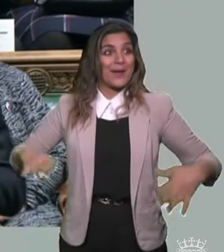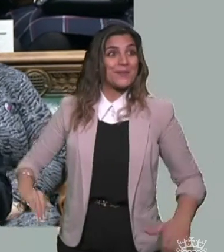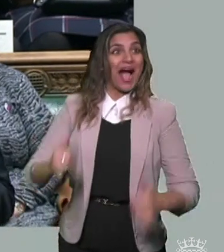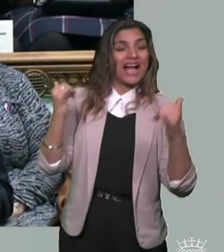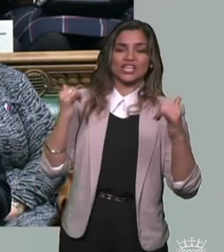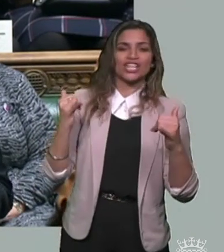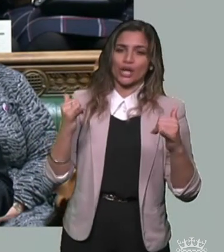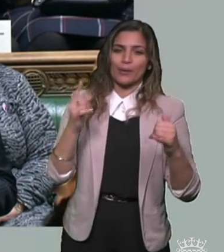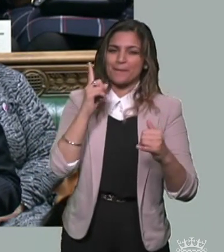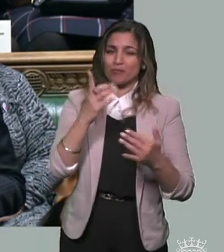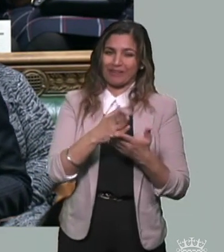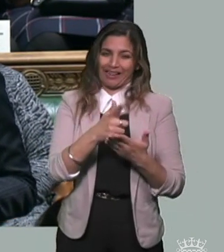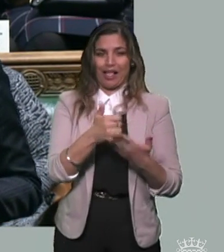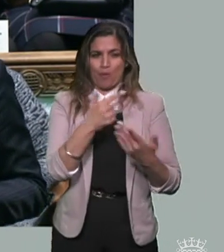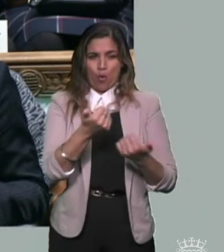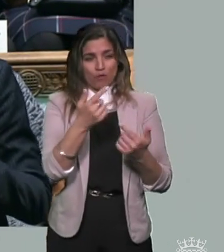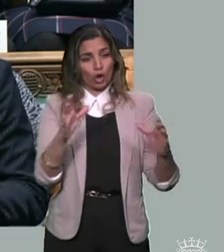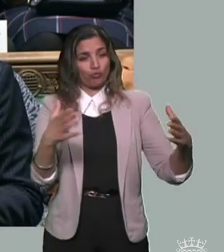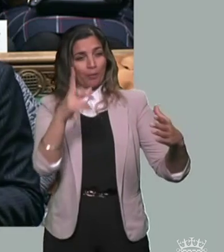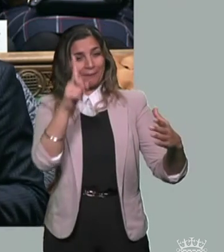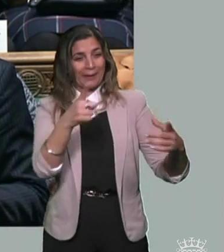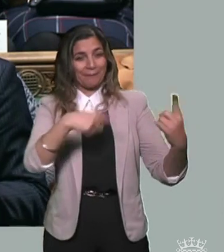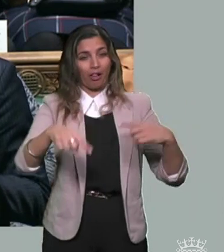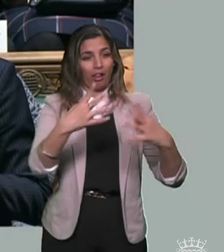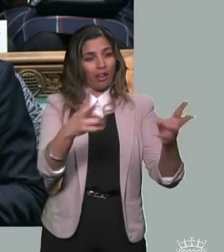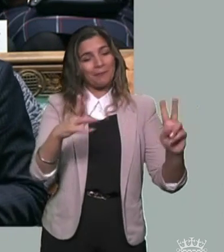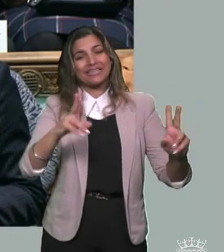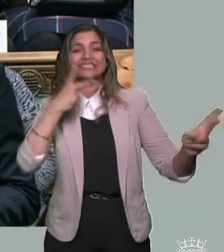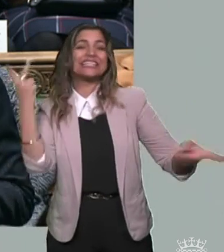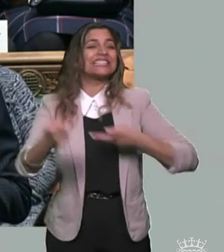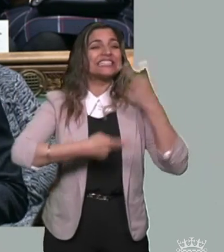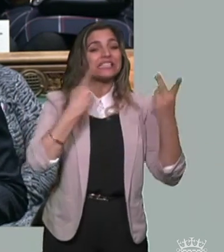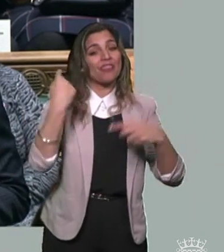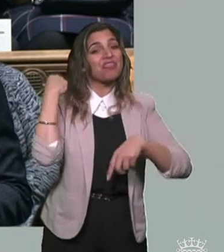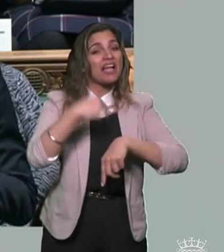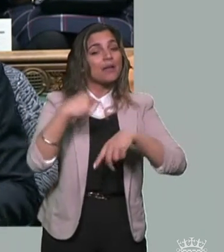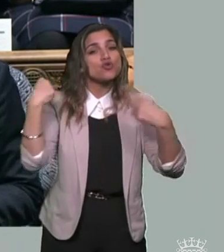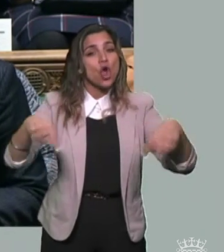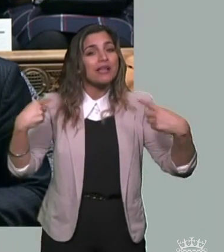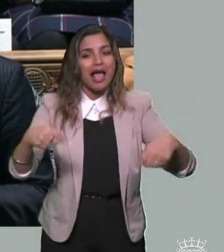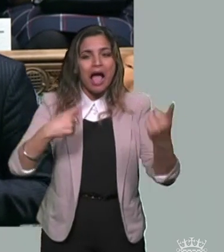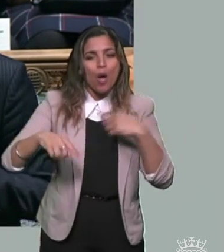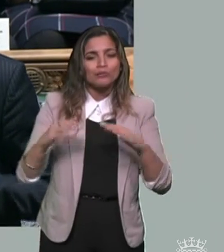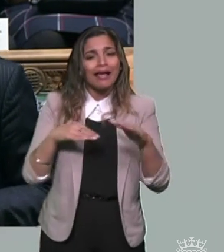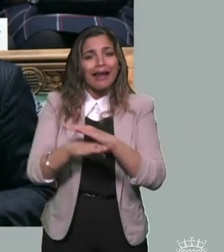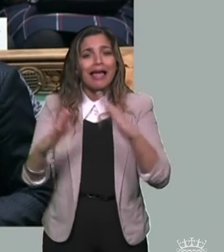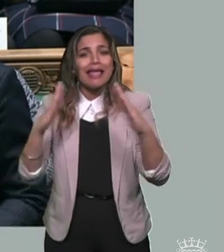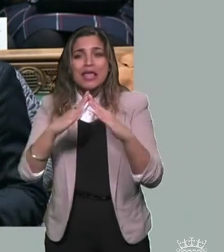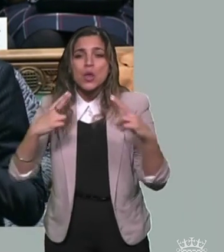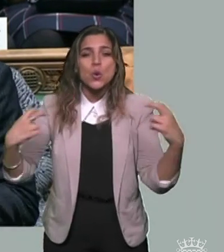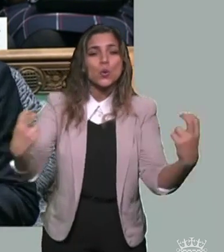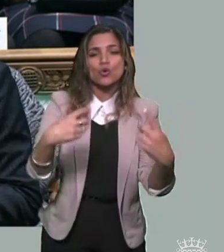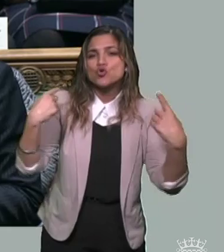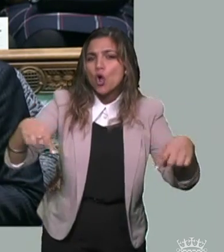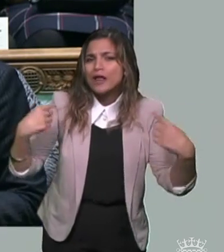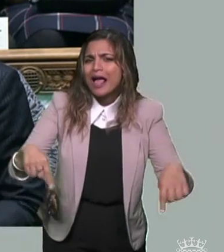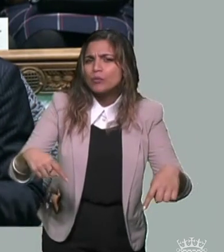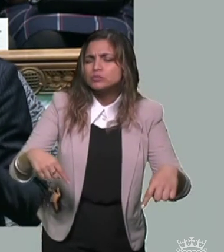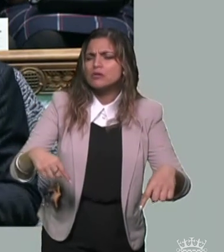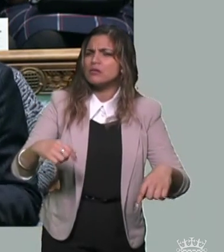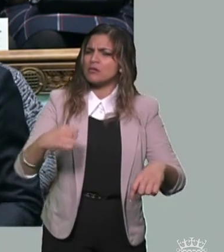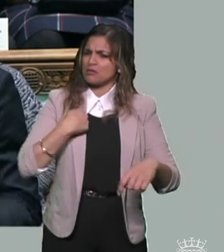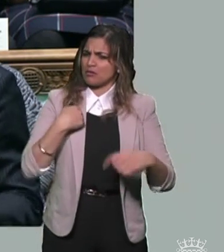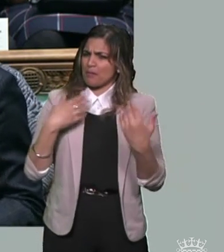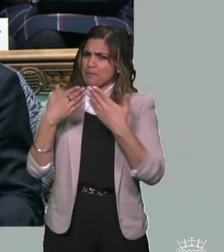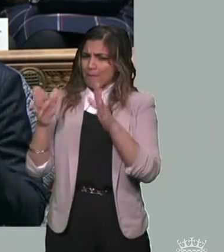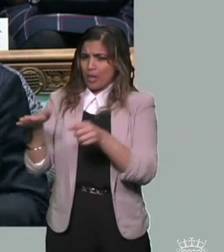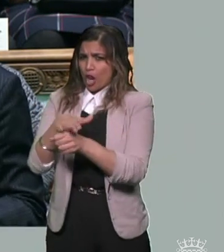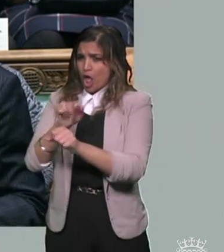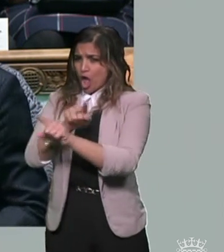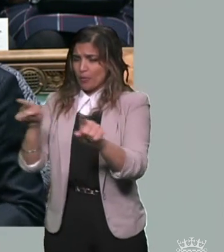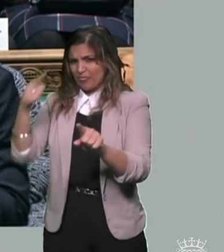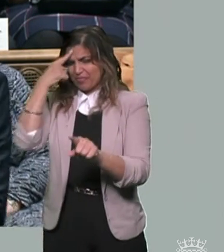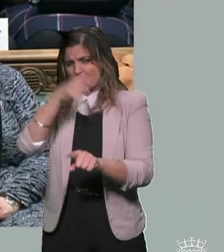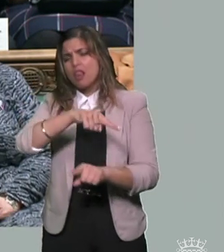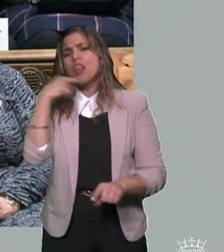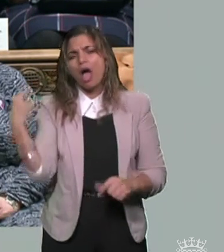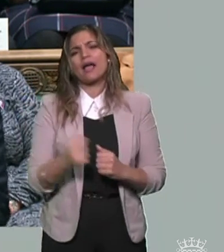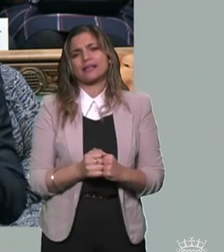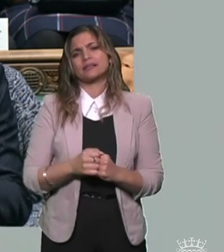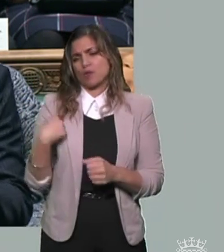Given that he had groups of people singing to him when gatherings indoors were illegal and communal singing was banned, my constituents think that he has lied.